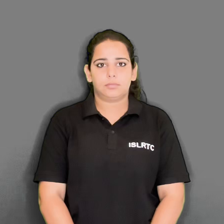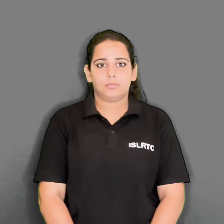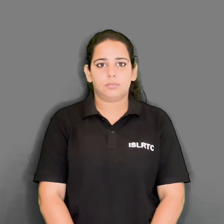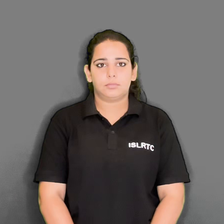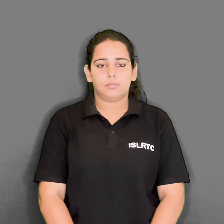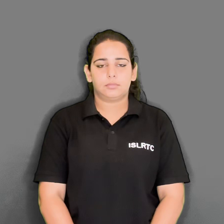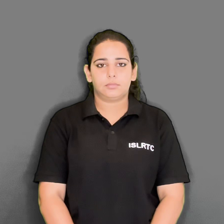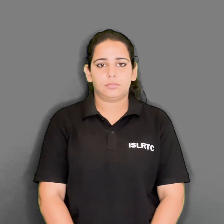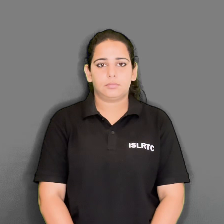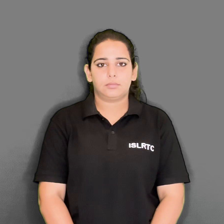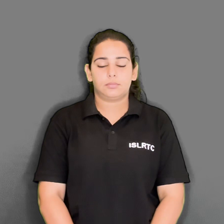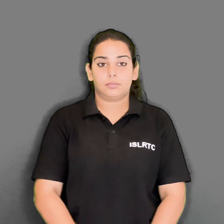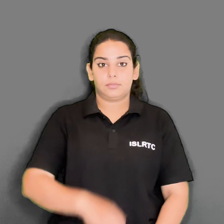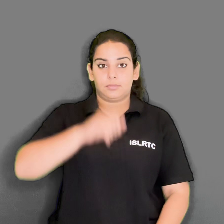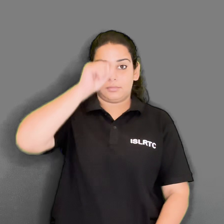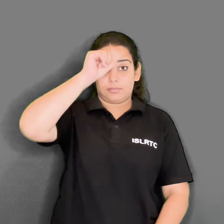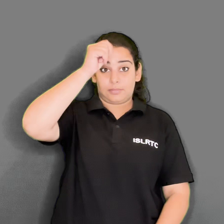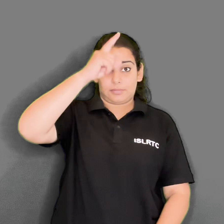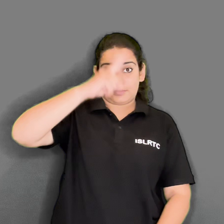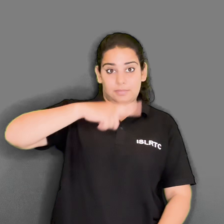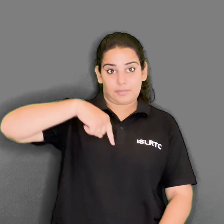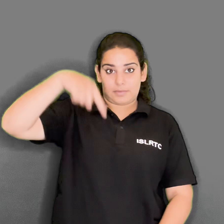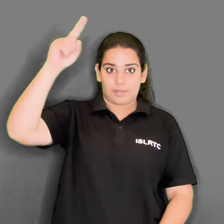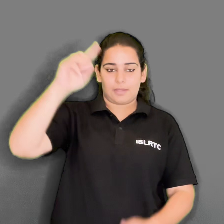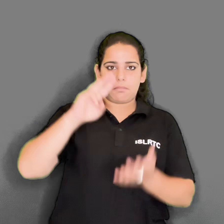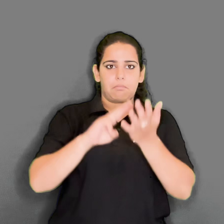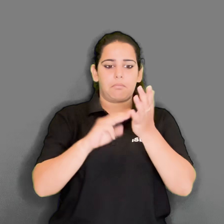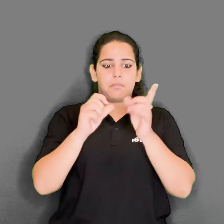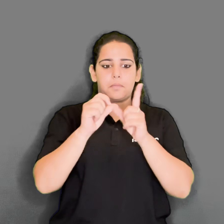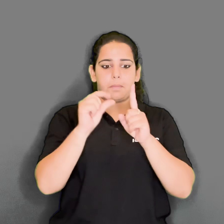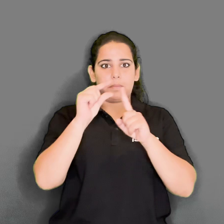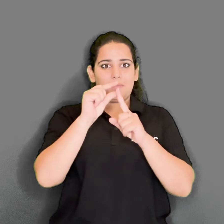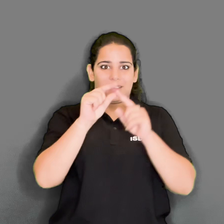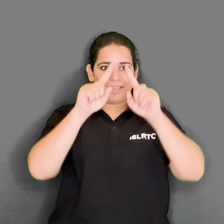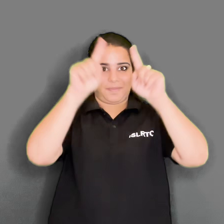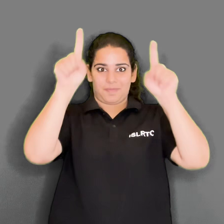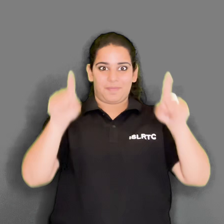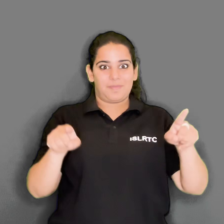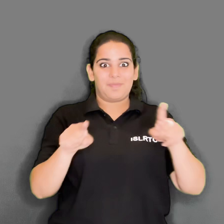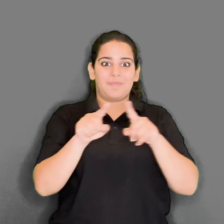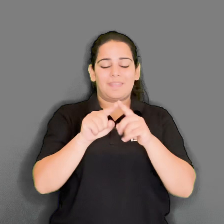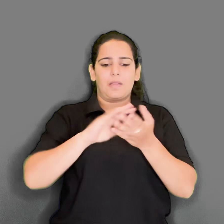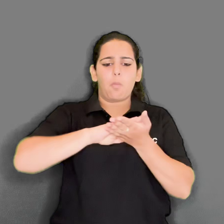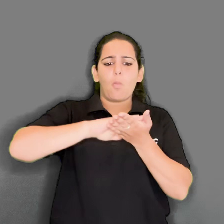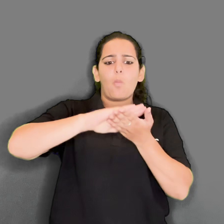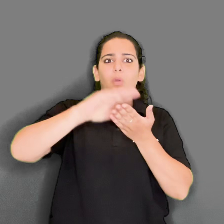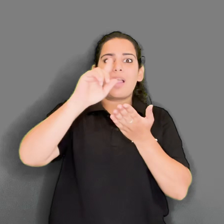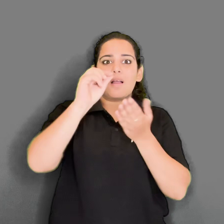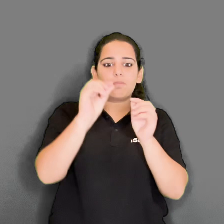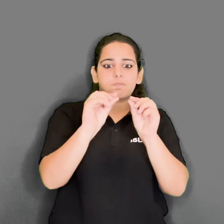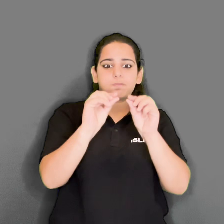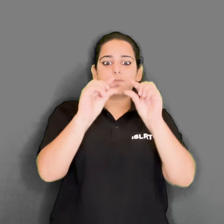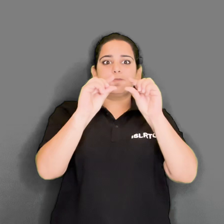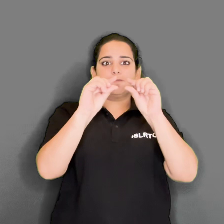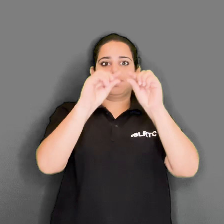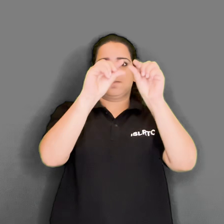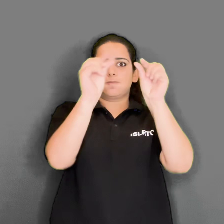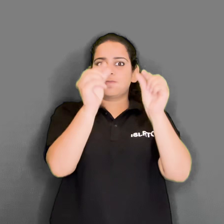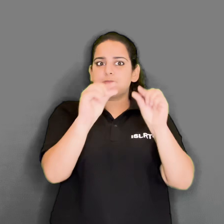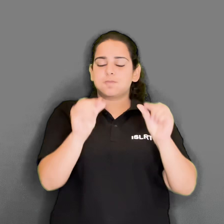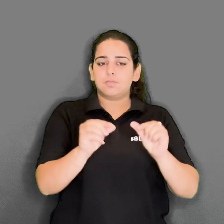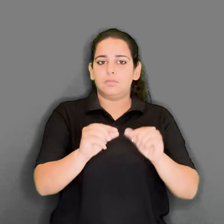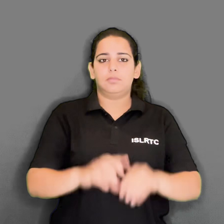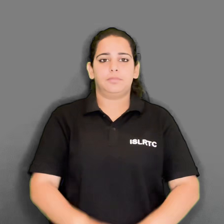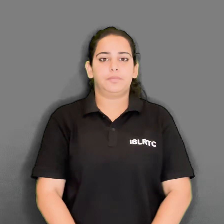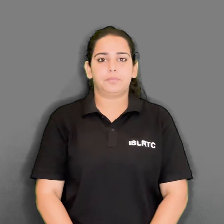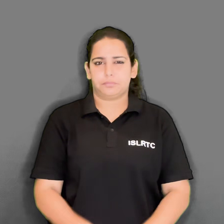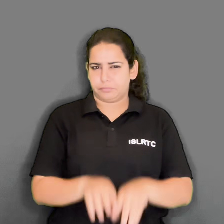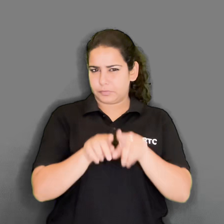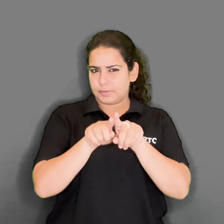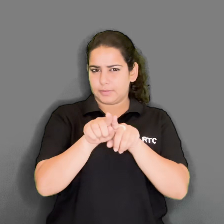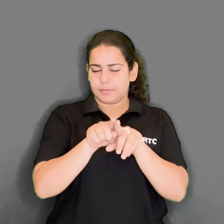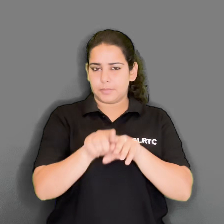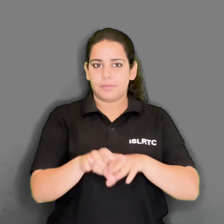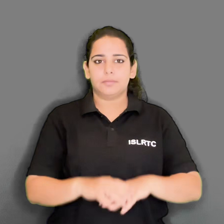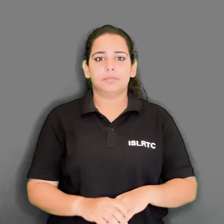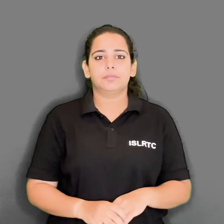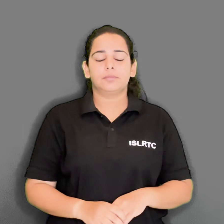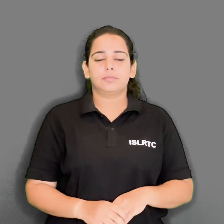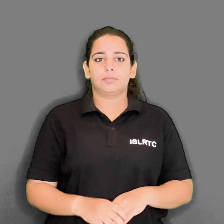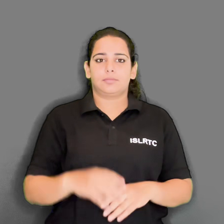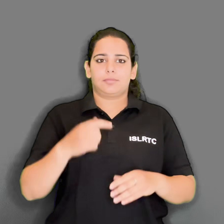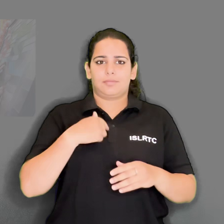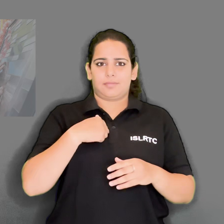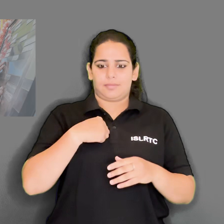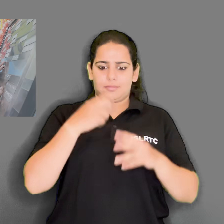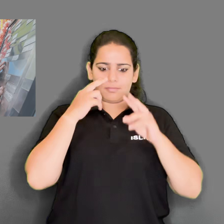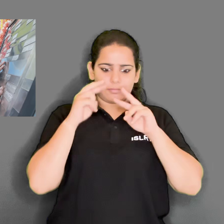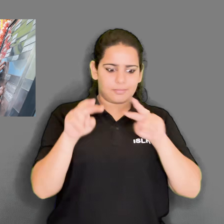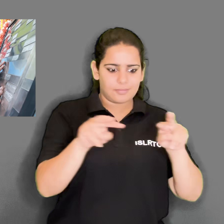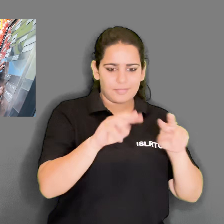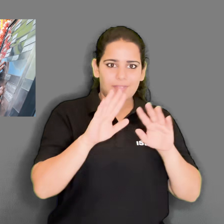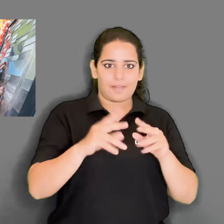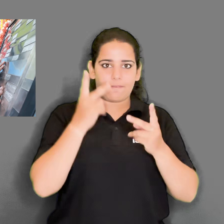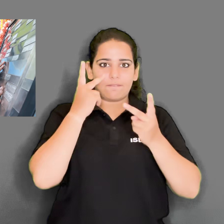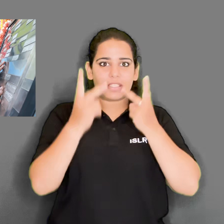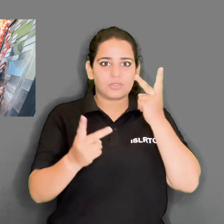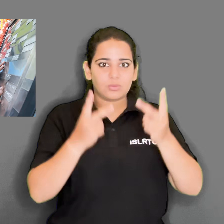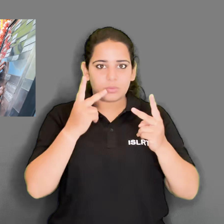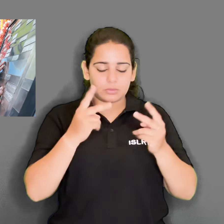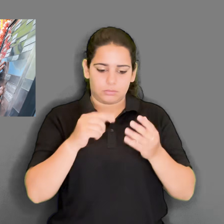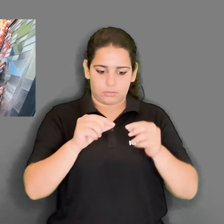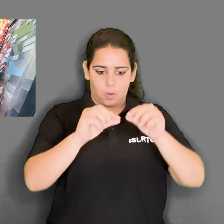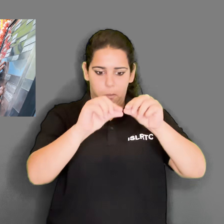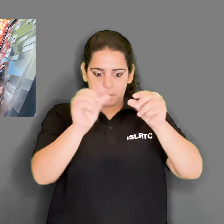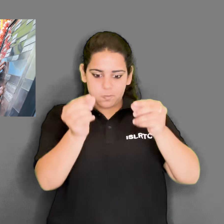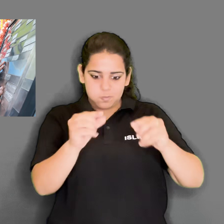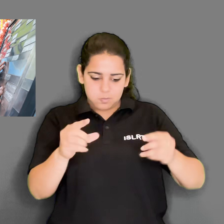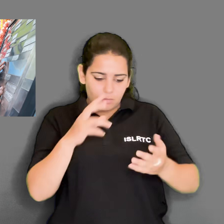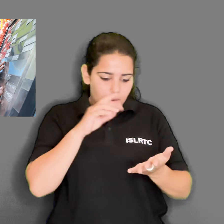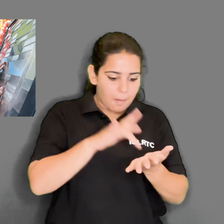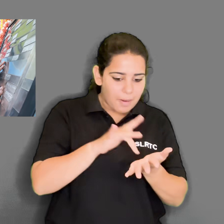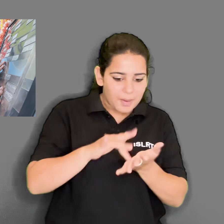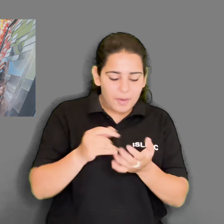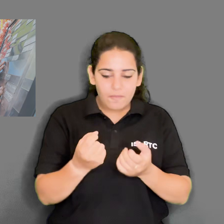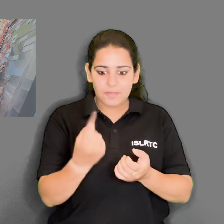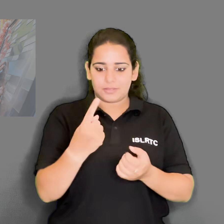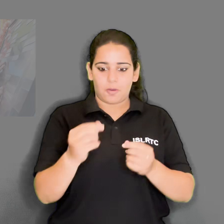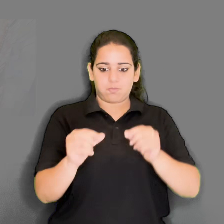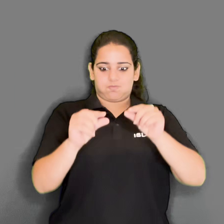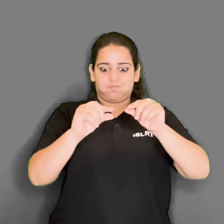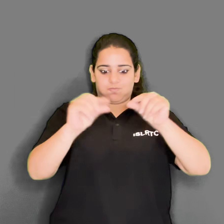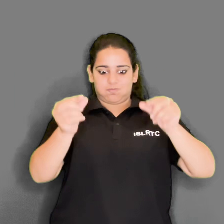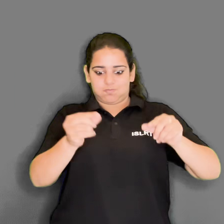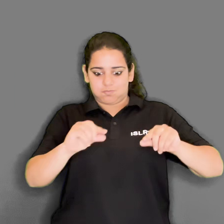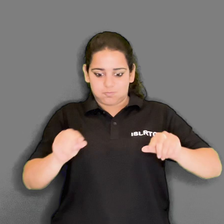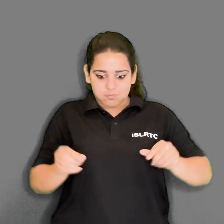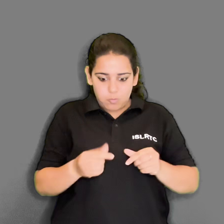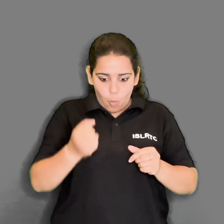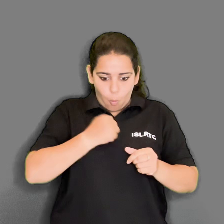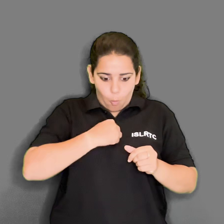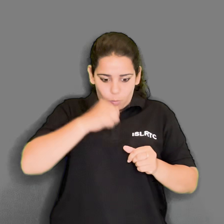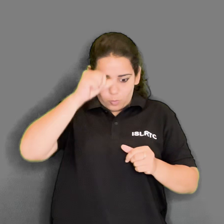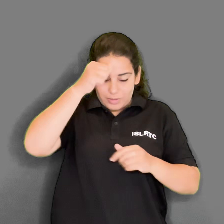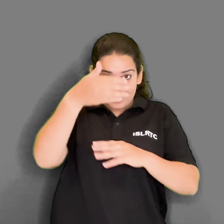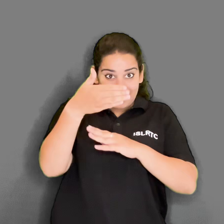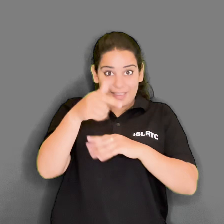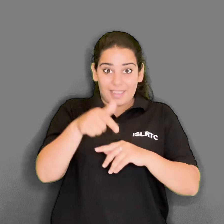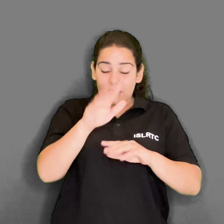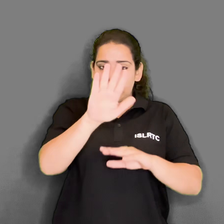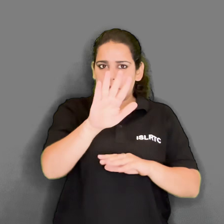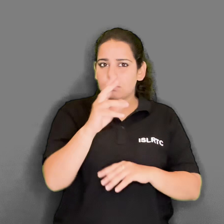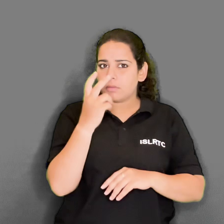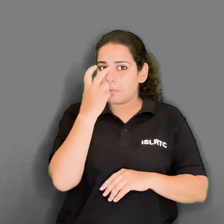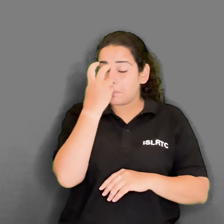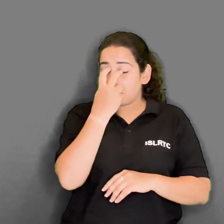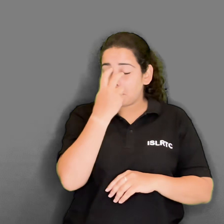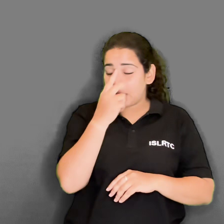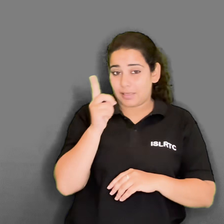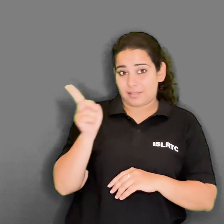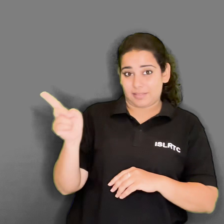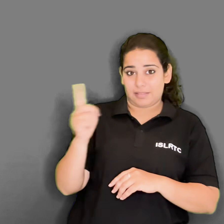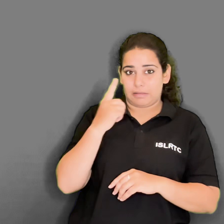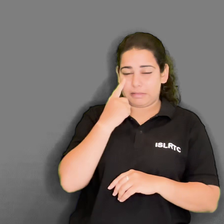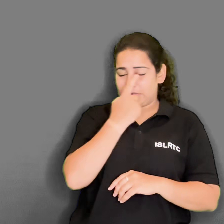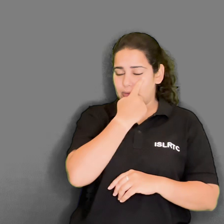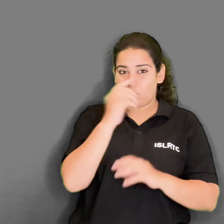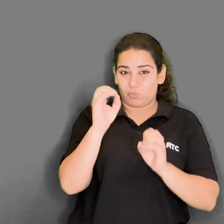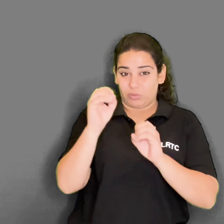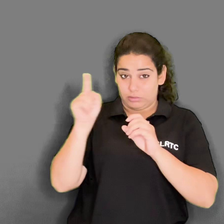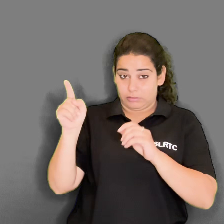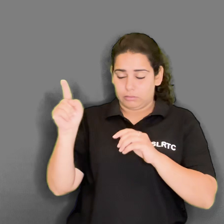Braille map A diagramatic represantation of an area of land showing physical features roads, etc using braille language for PwDs